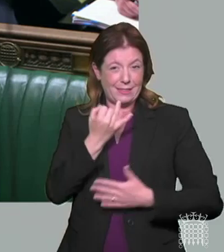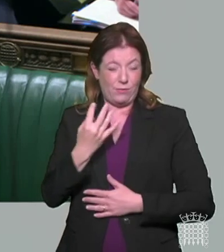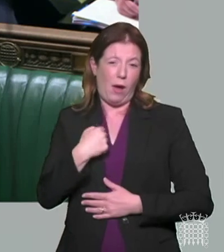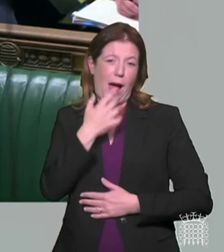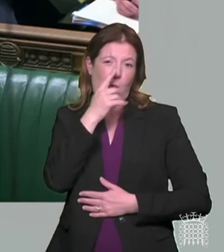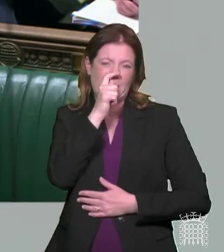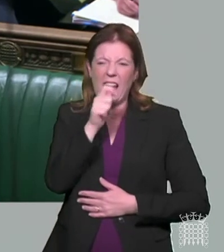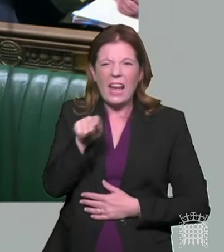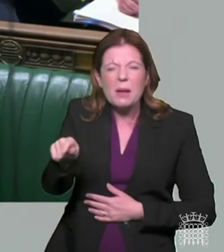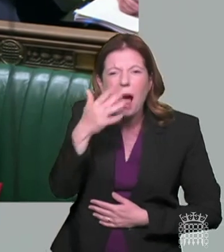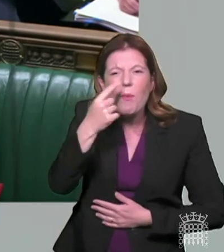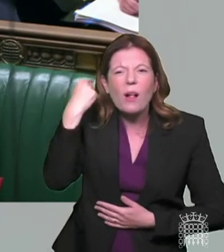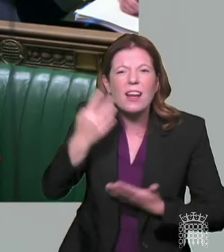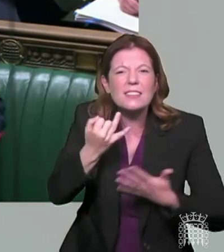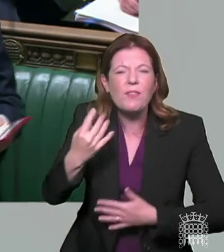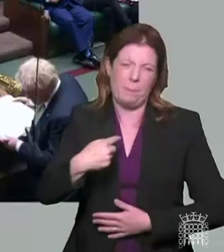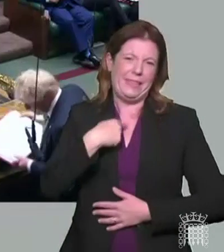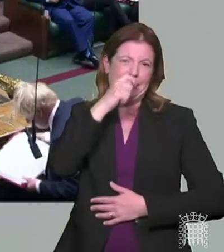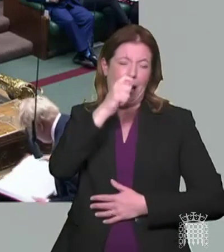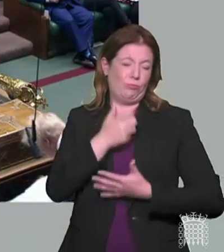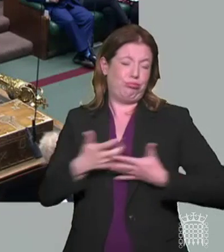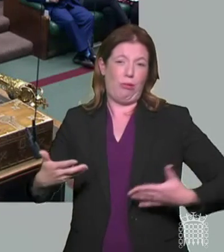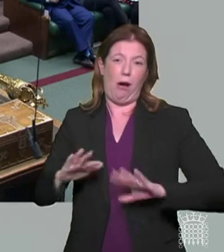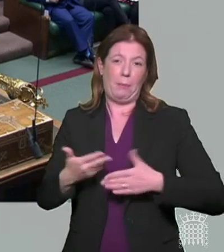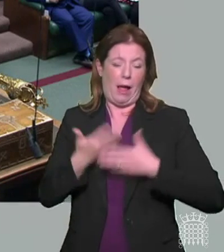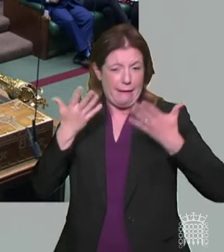I do not know how old he was, but I was 10 years old.